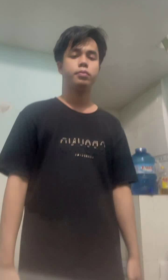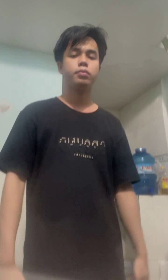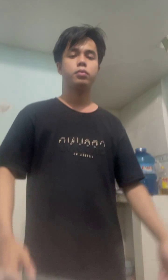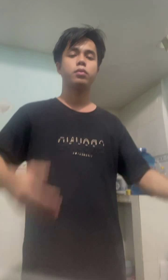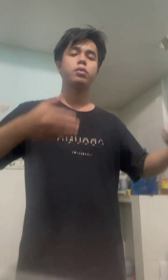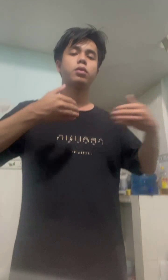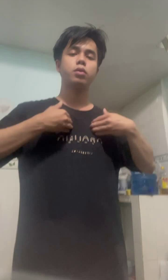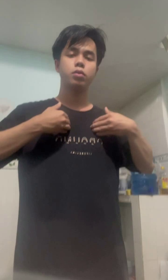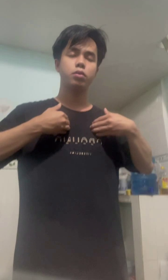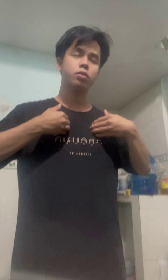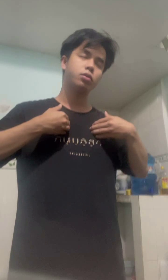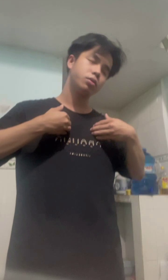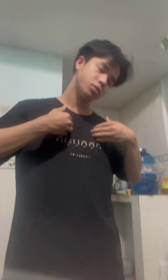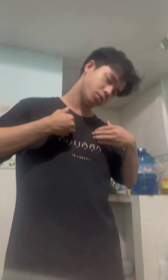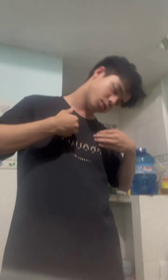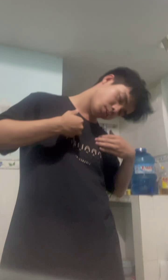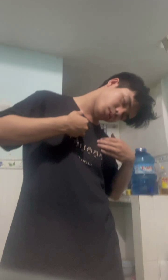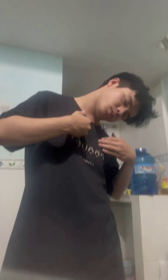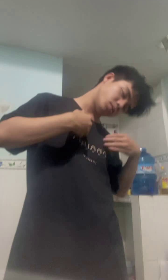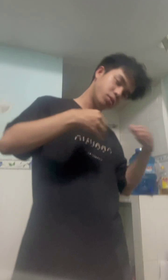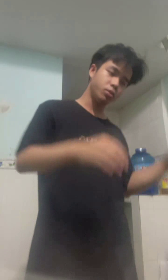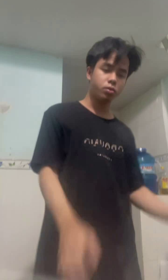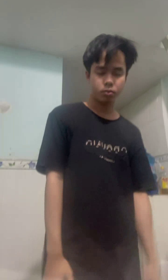met moi